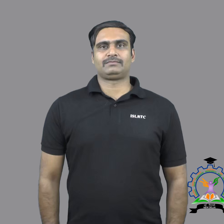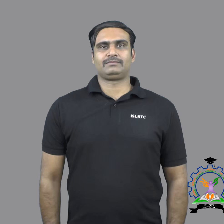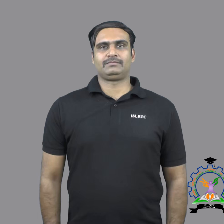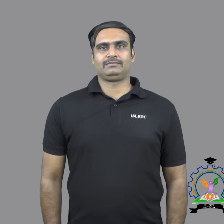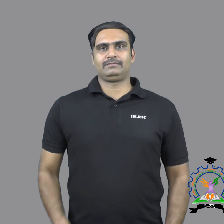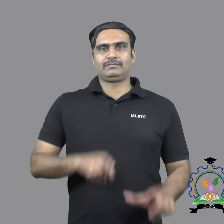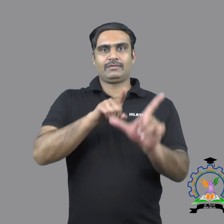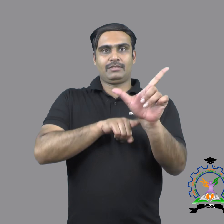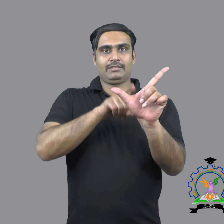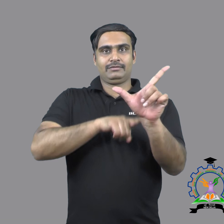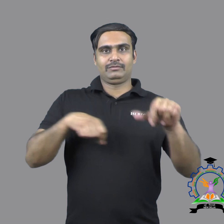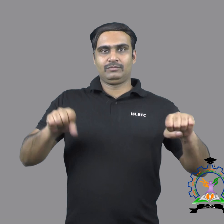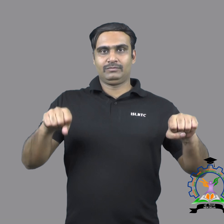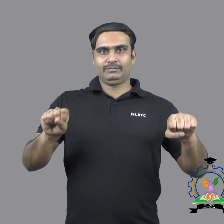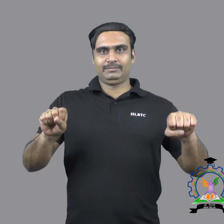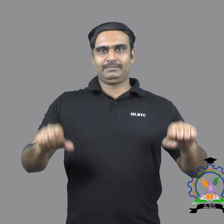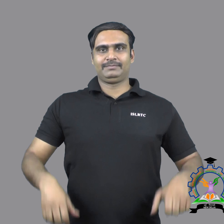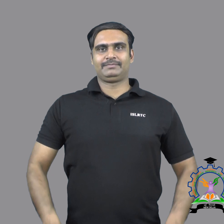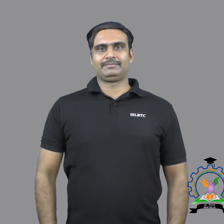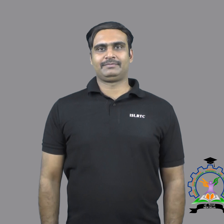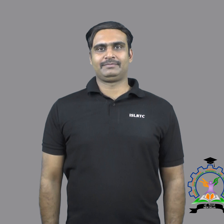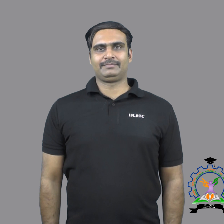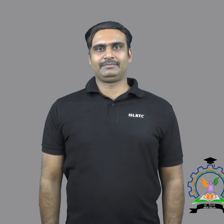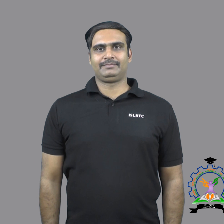Yamaha Bike